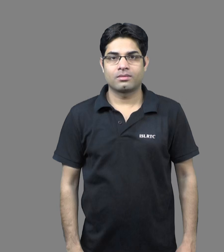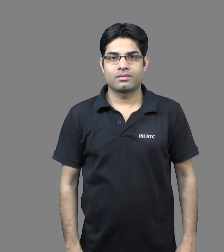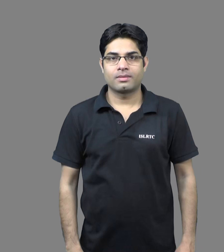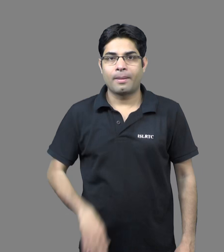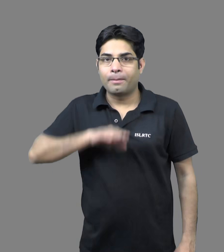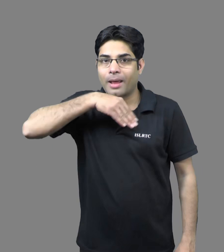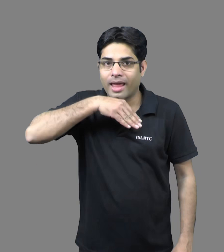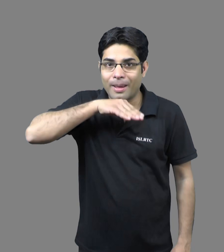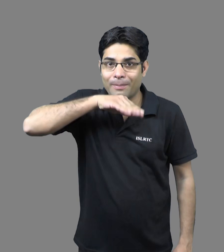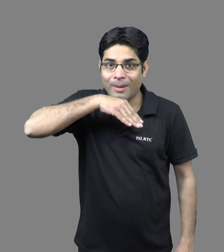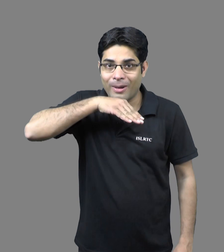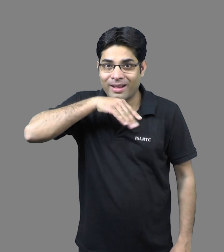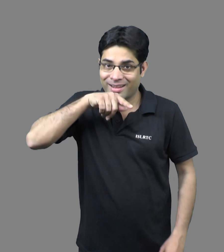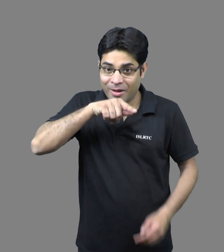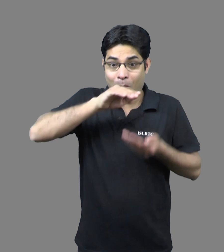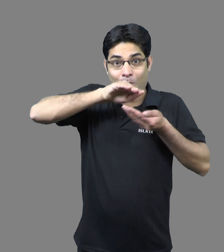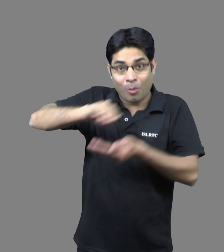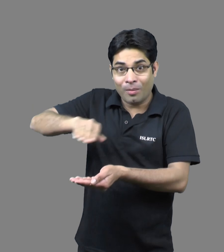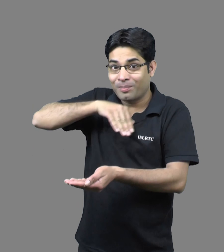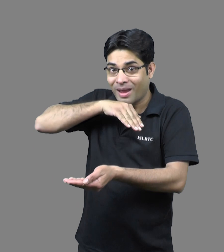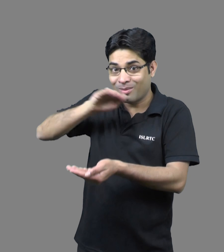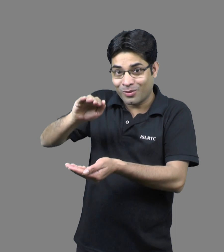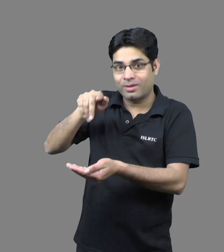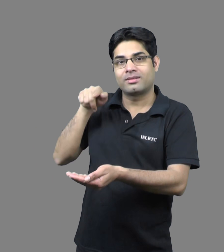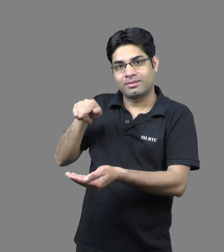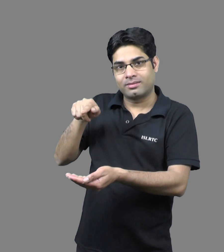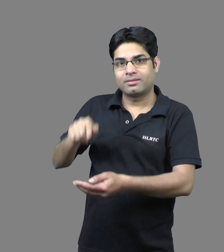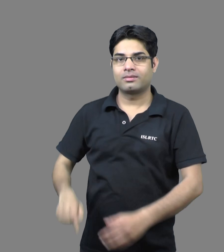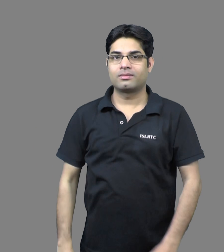Kid